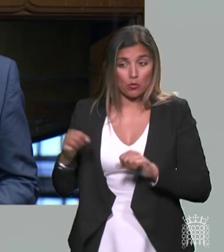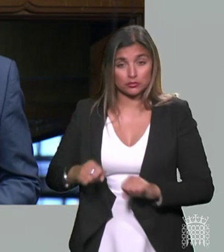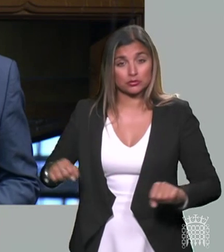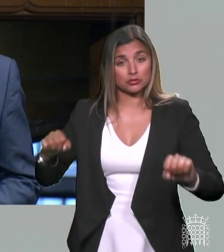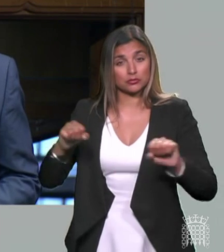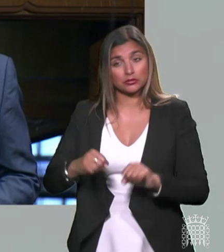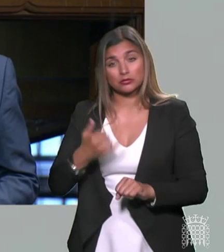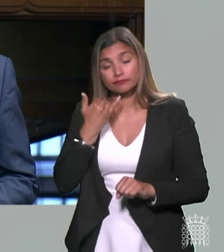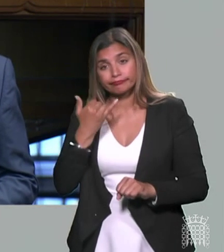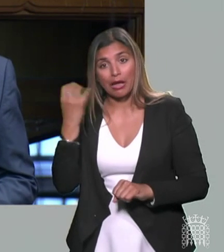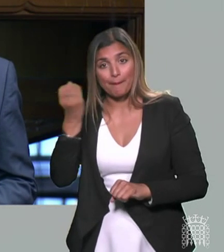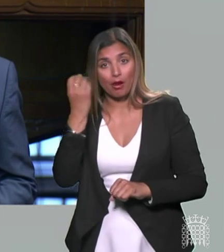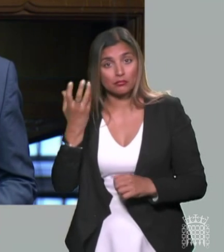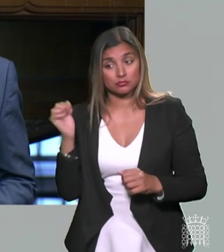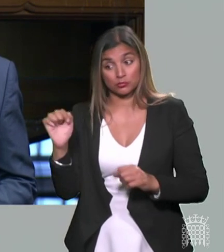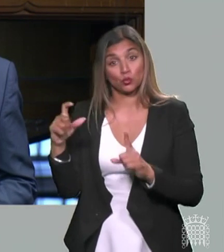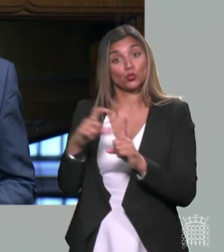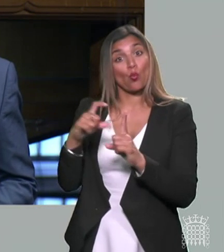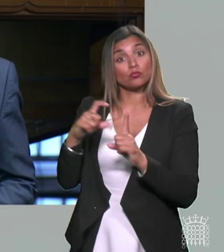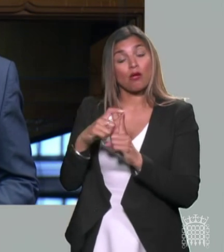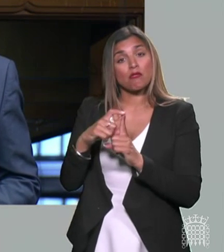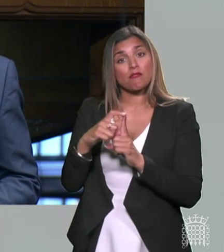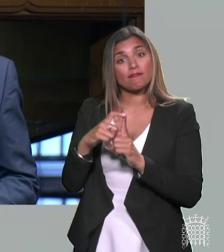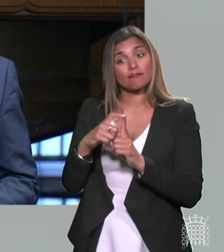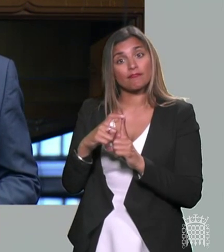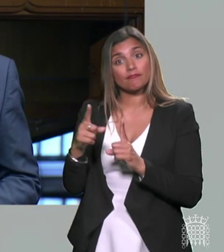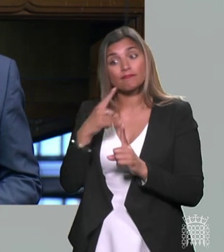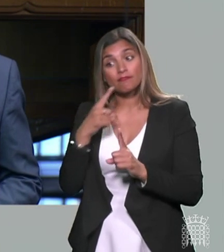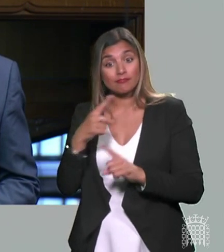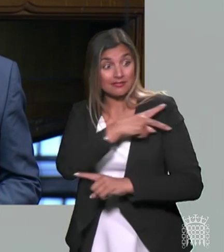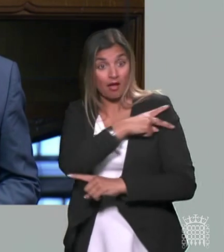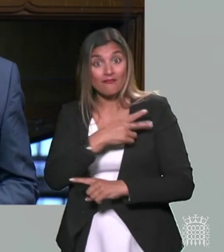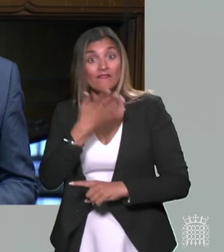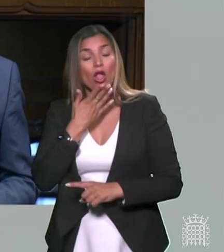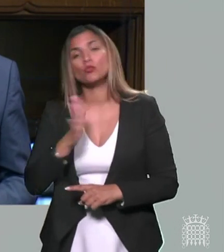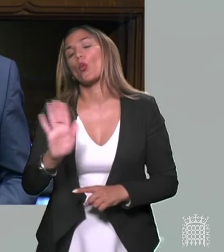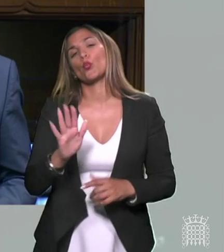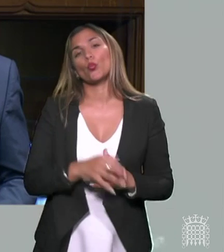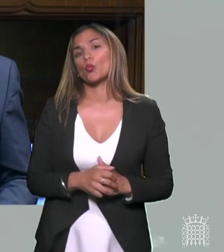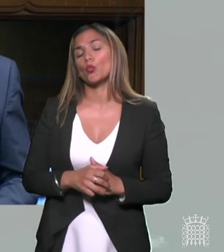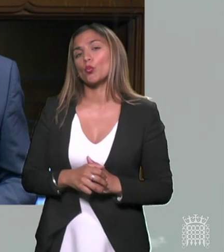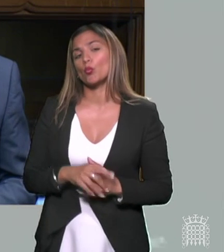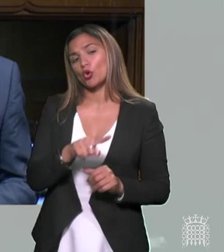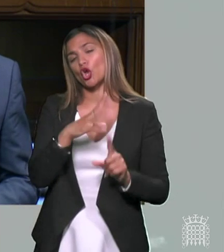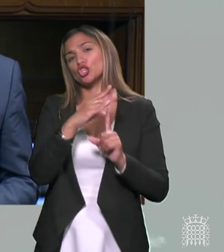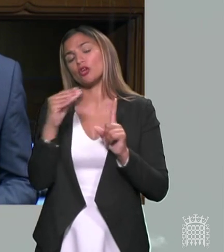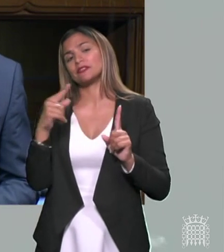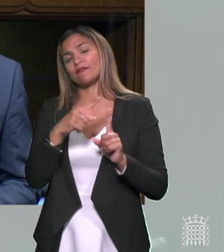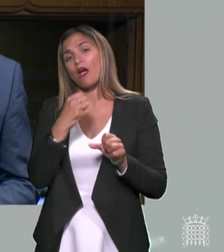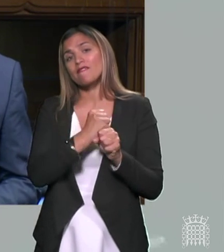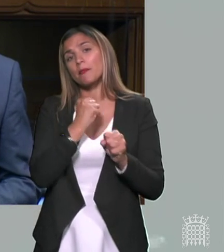Her daughter tells me that the family tragedy was not caused by the staff, but by cutbacks by this Government.